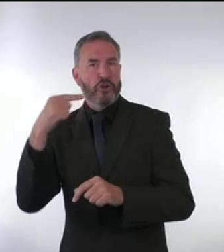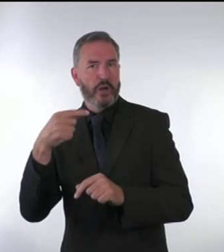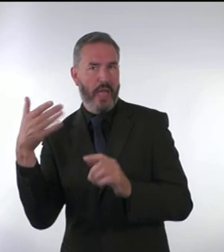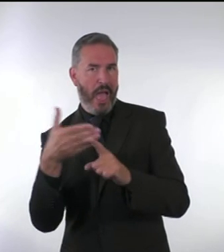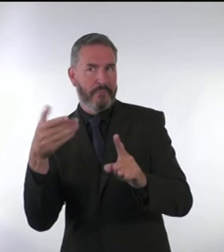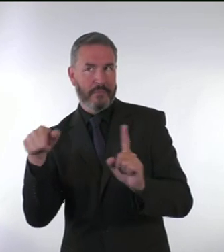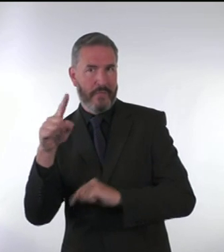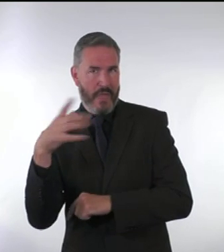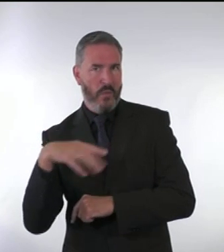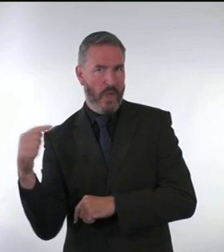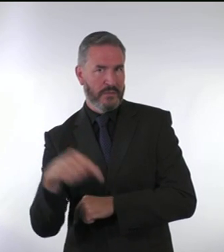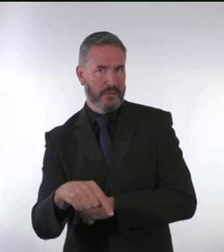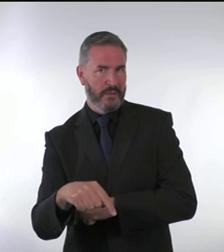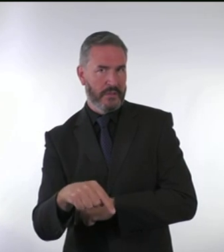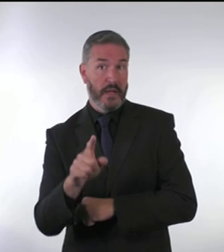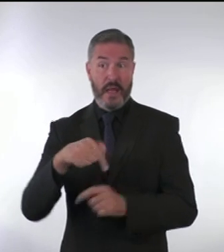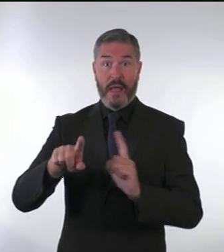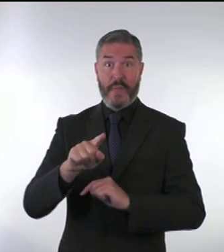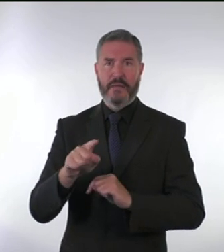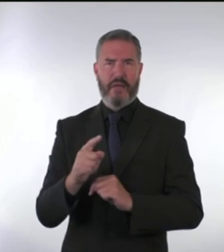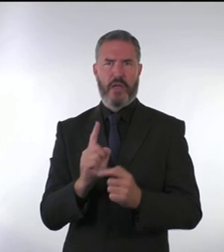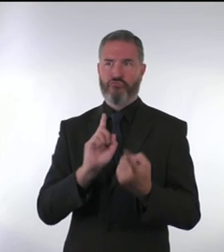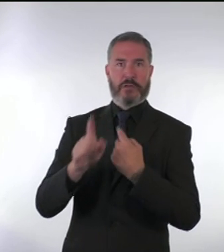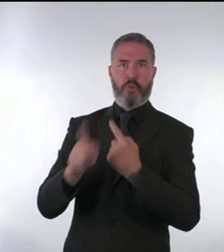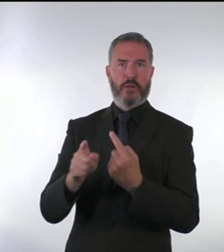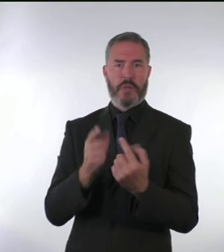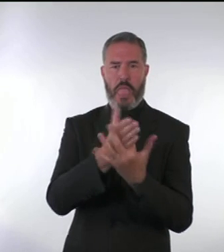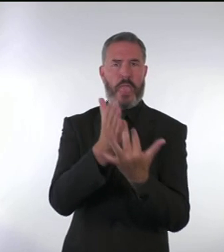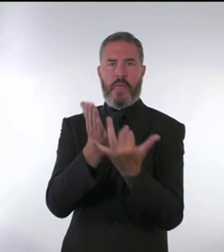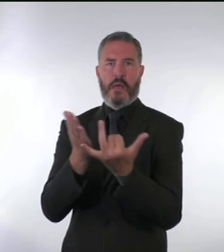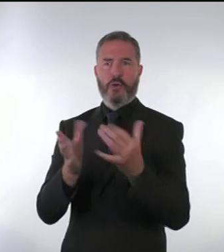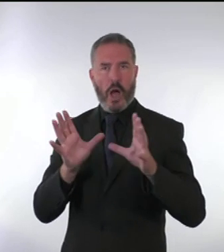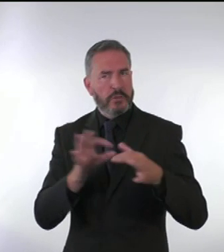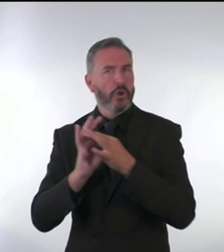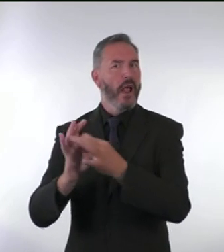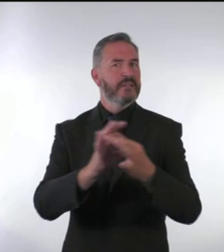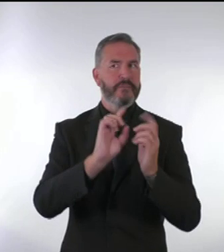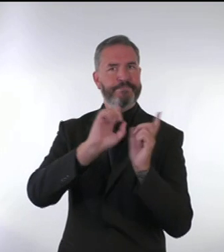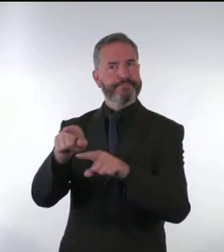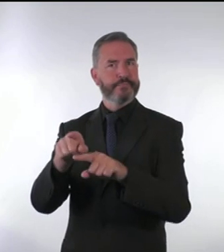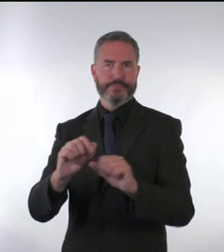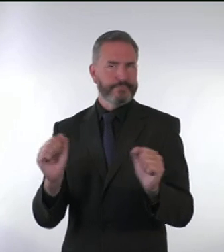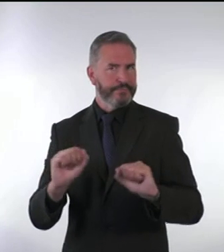The report also highlights that this is being met with a fragmented response across Whitehall and across the Government.